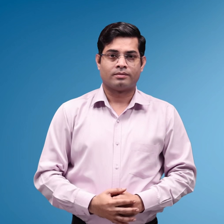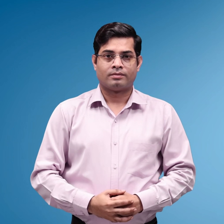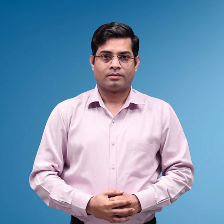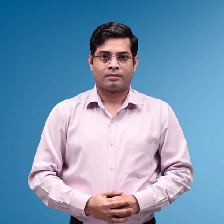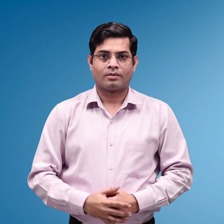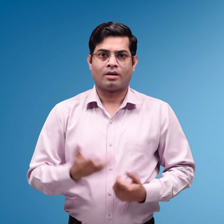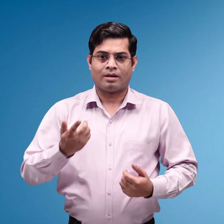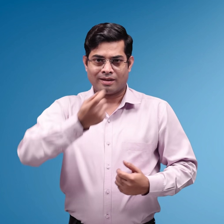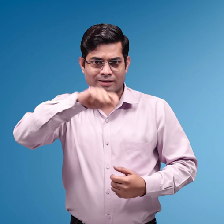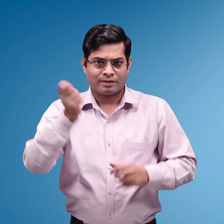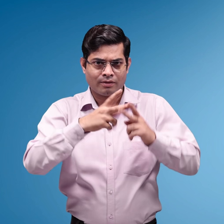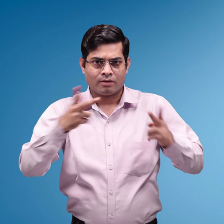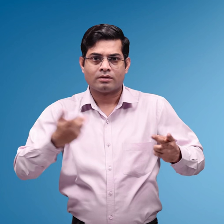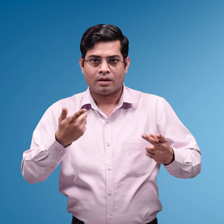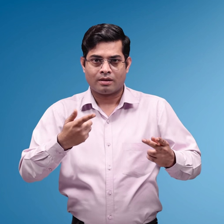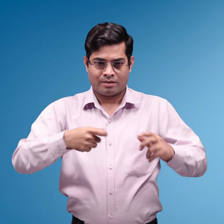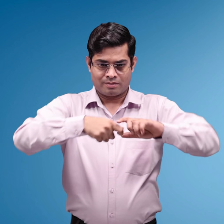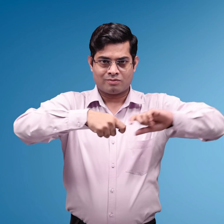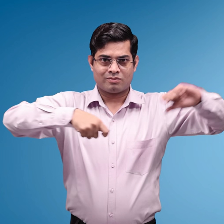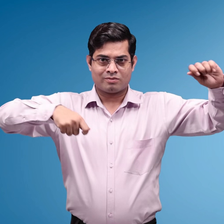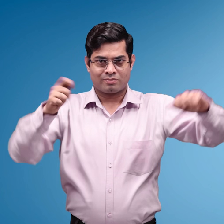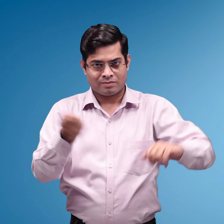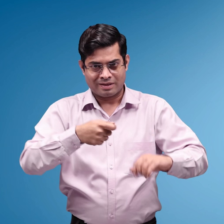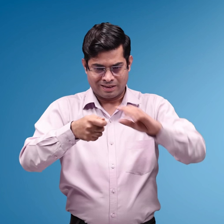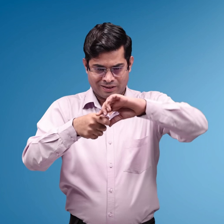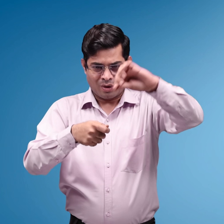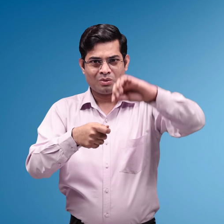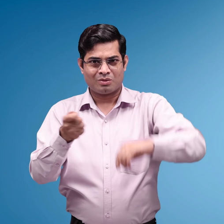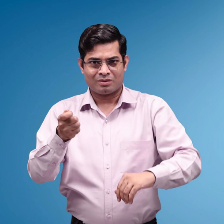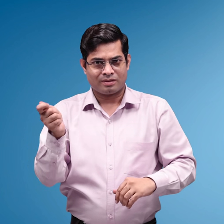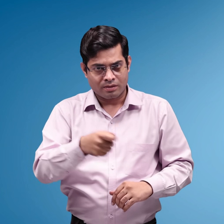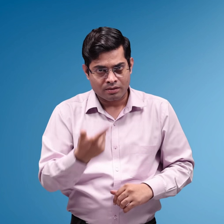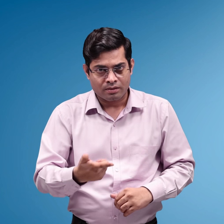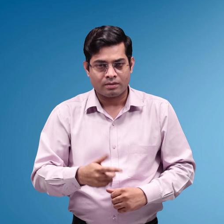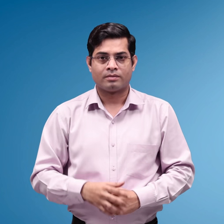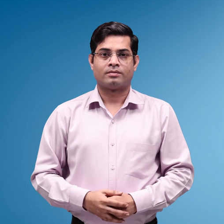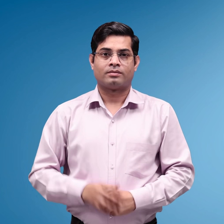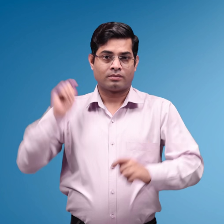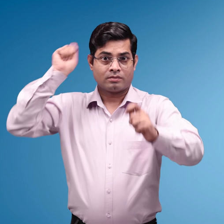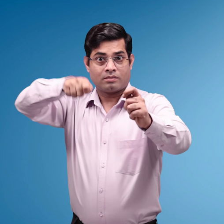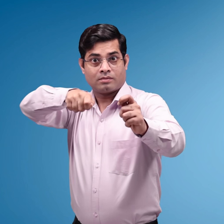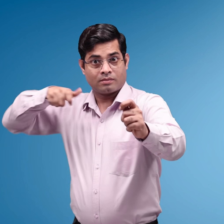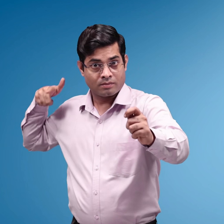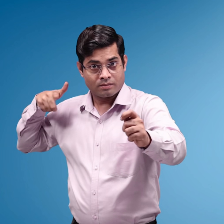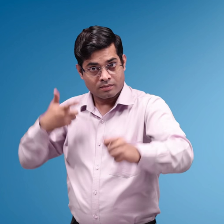swords, knives, bows and arrows, etc.